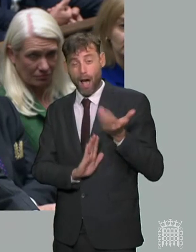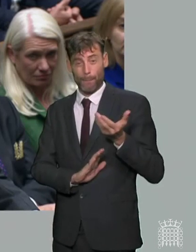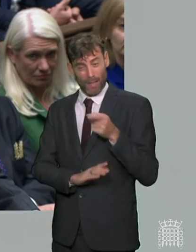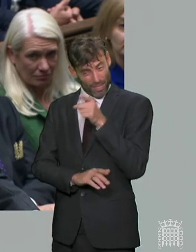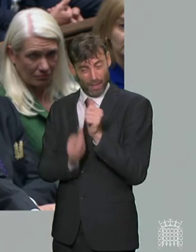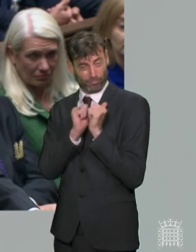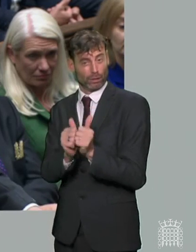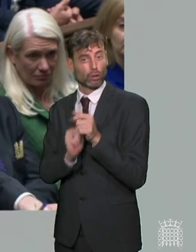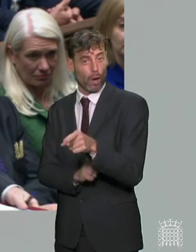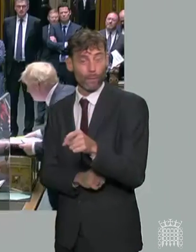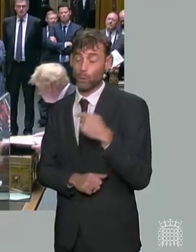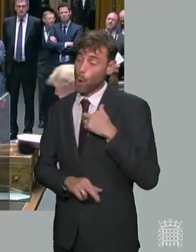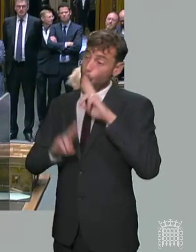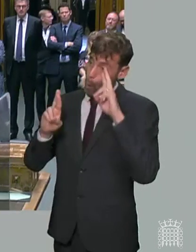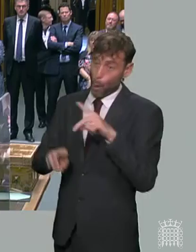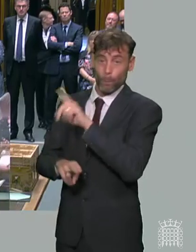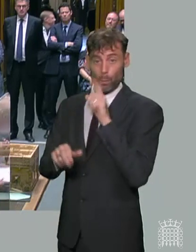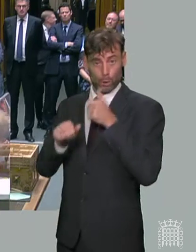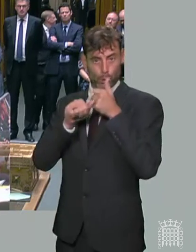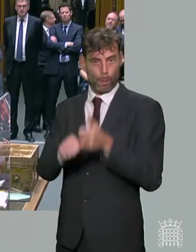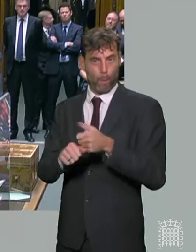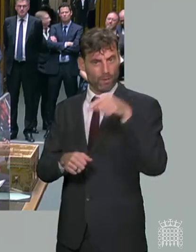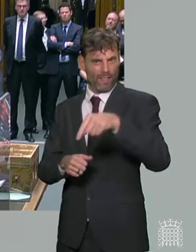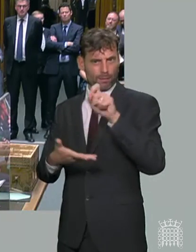I hope he will support that package.